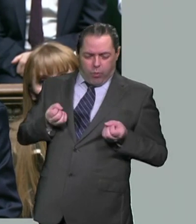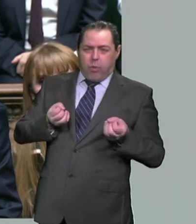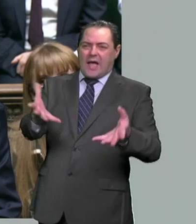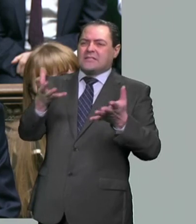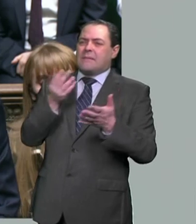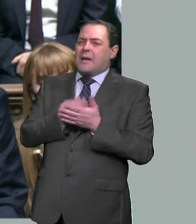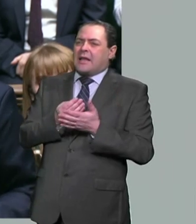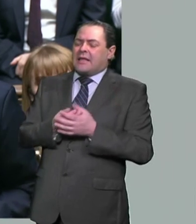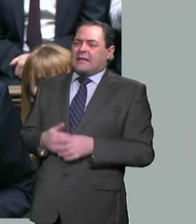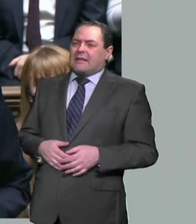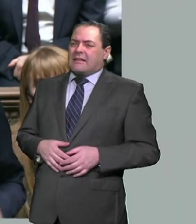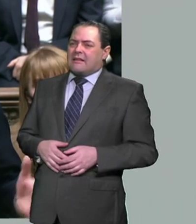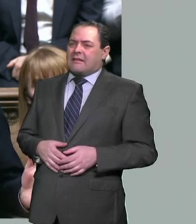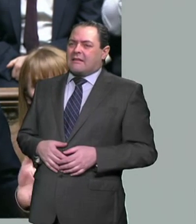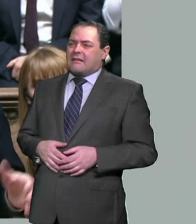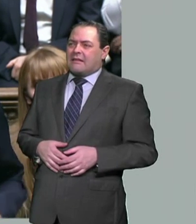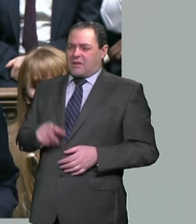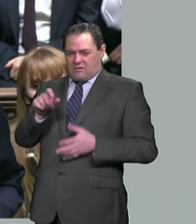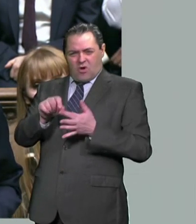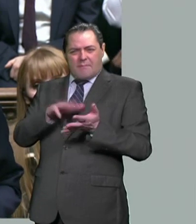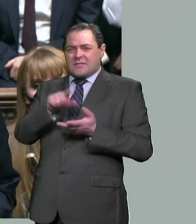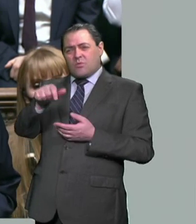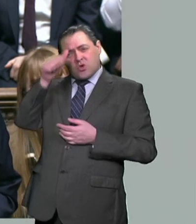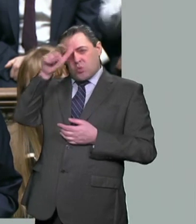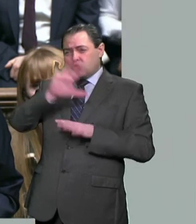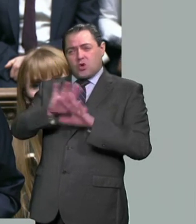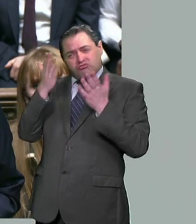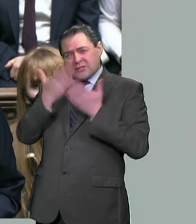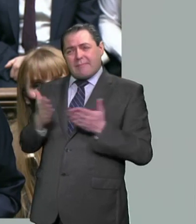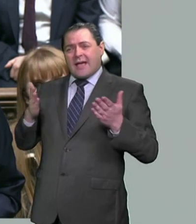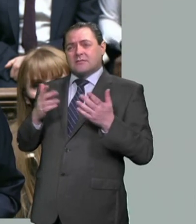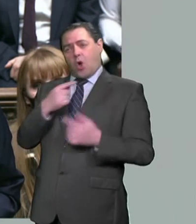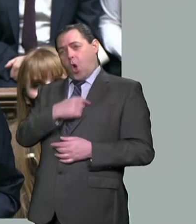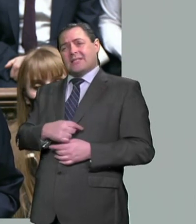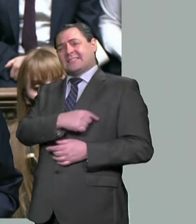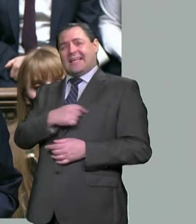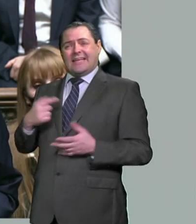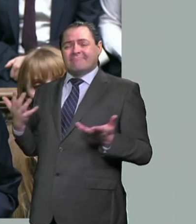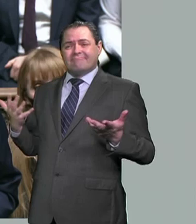We know that this Prime Minister has no respect for decency or honesty.